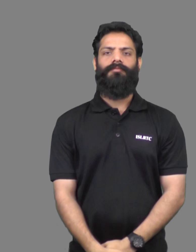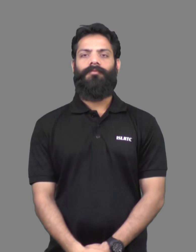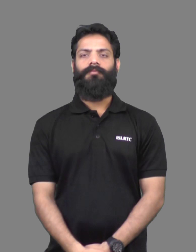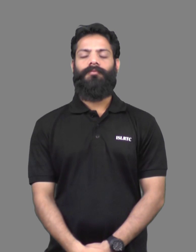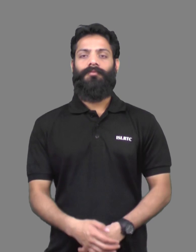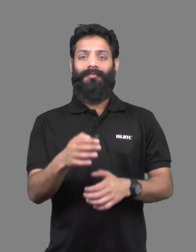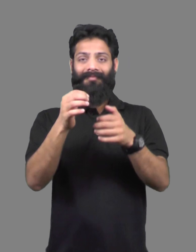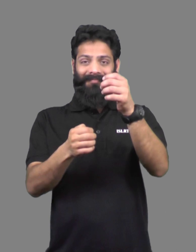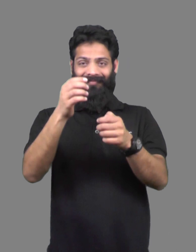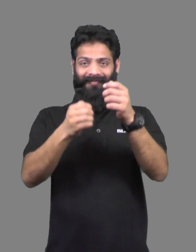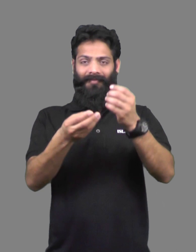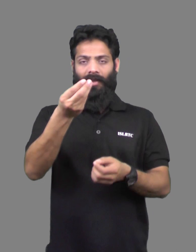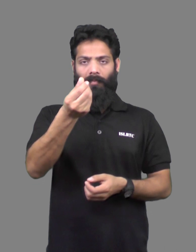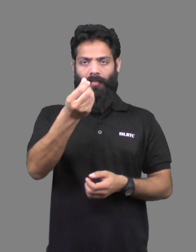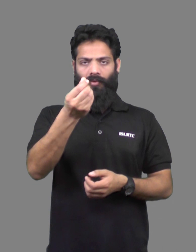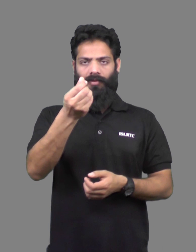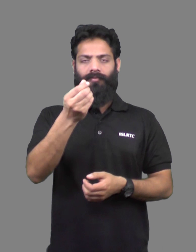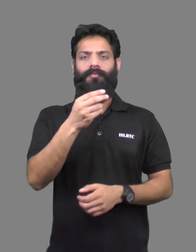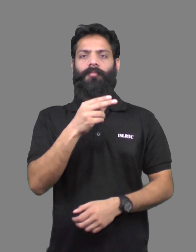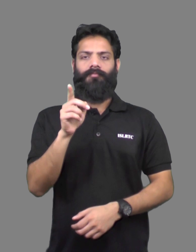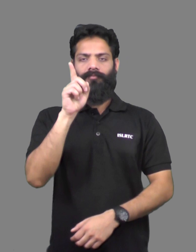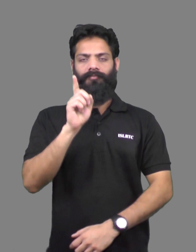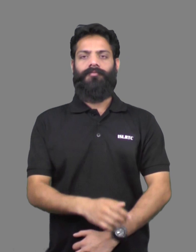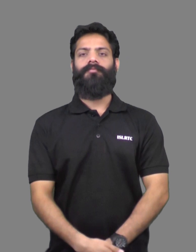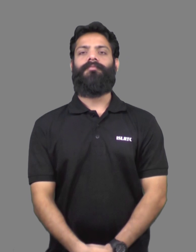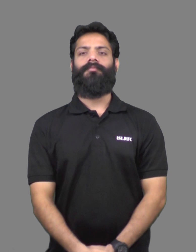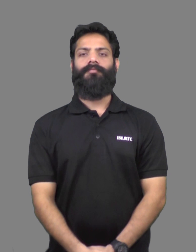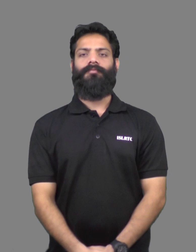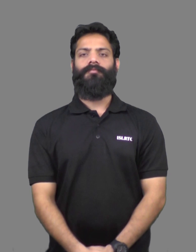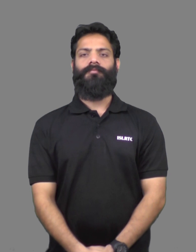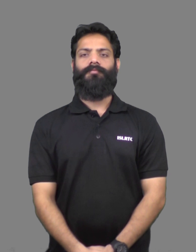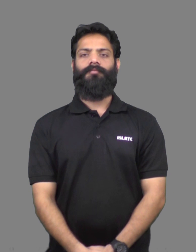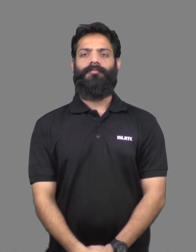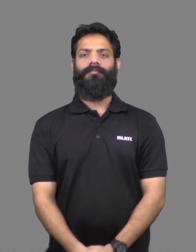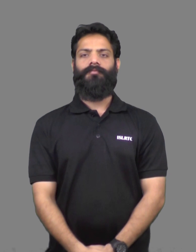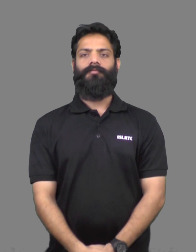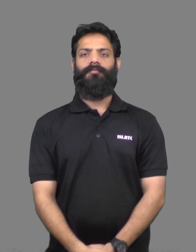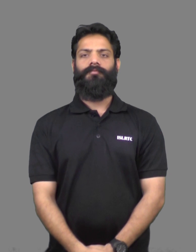Milk Powder